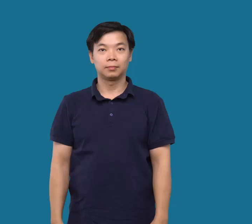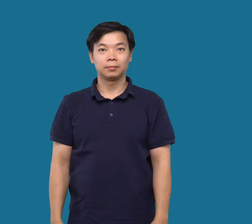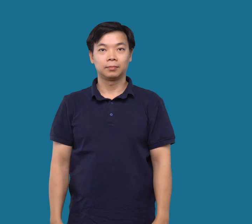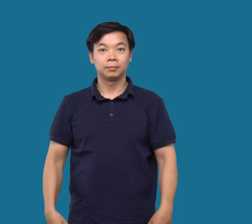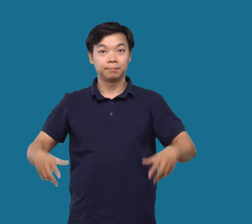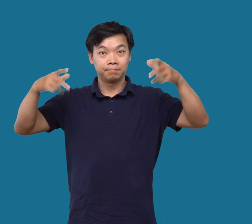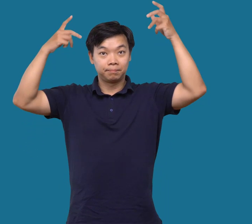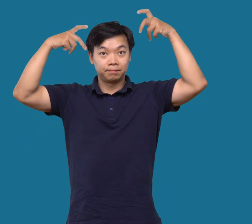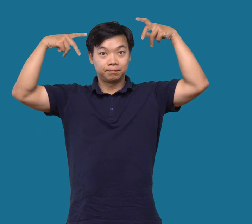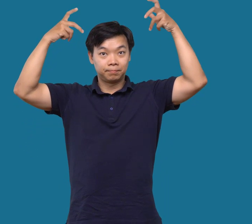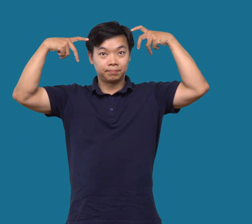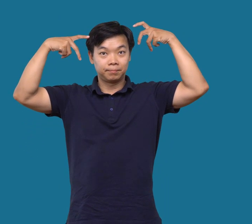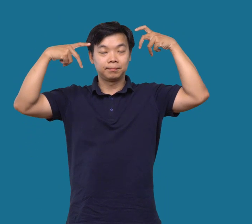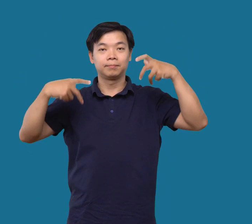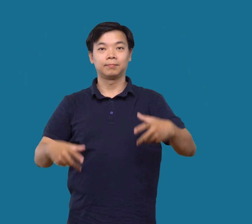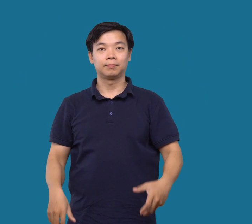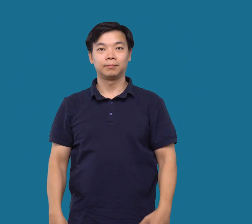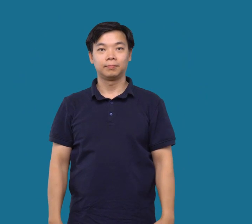quả bưởi